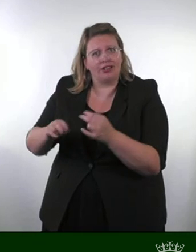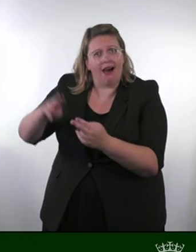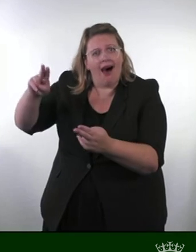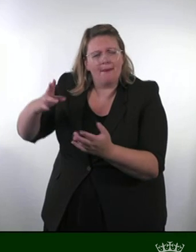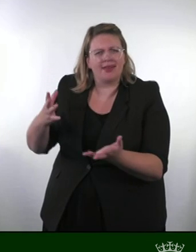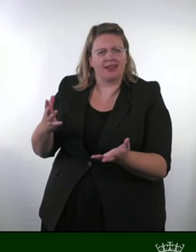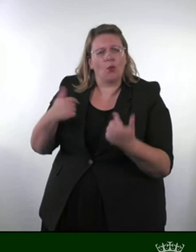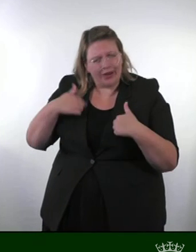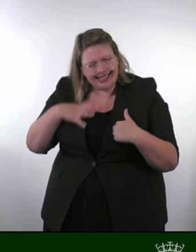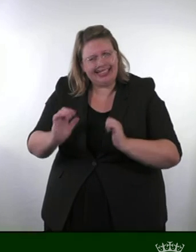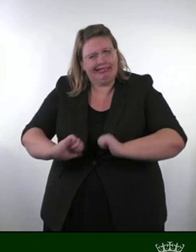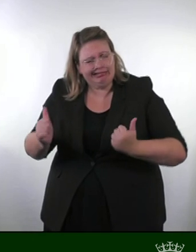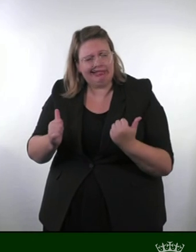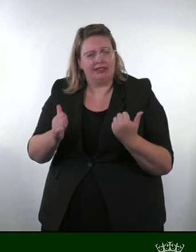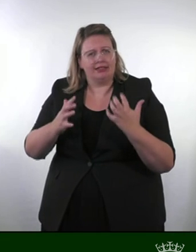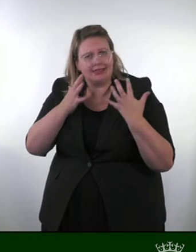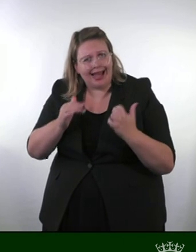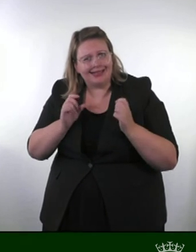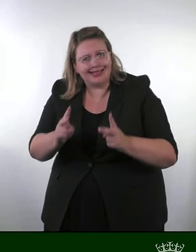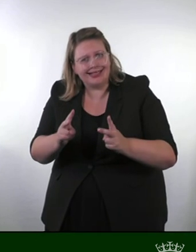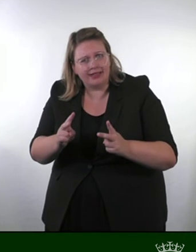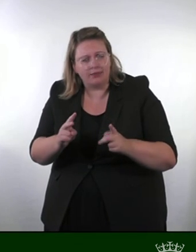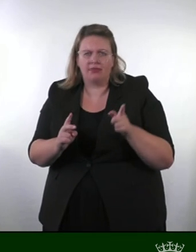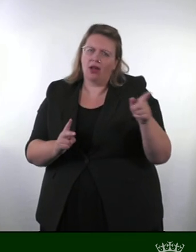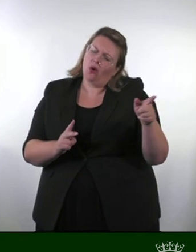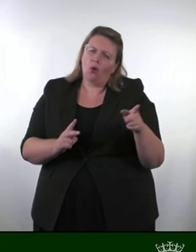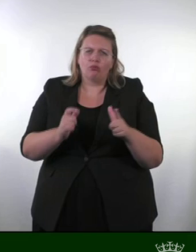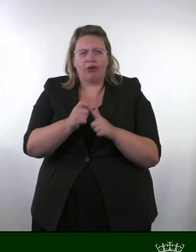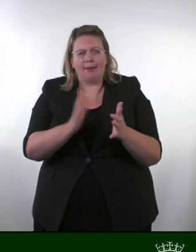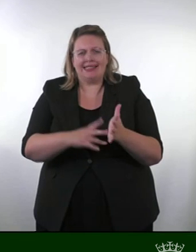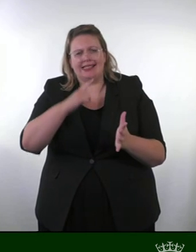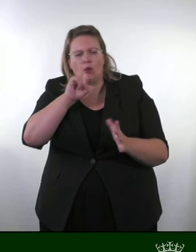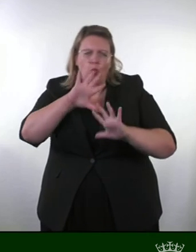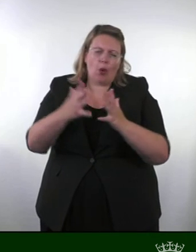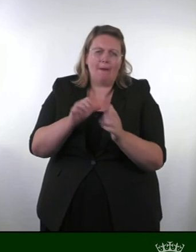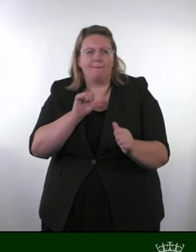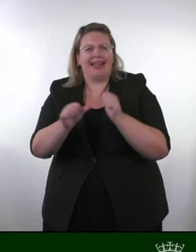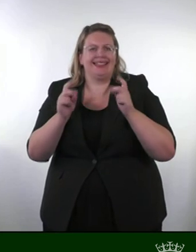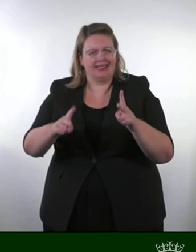Far from the “world-beating” system we were promised, the Government cannot even get the basics right.